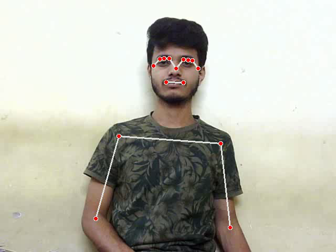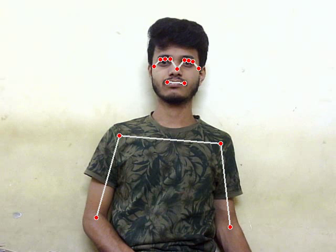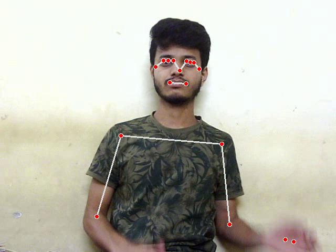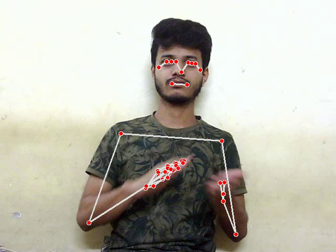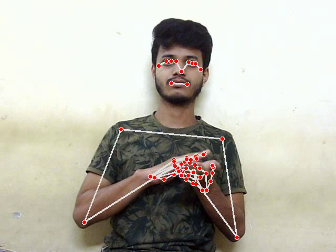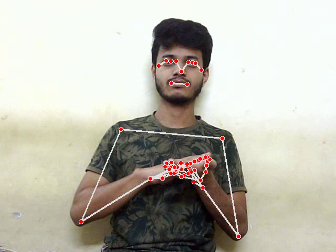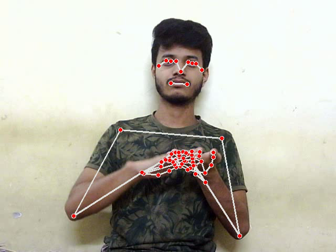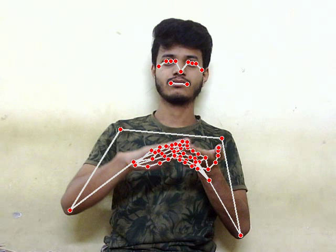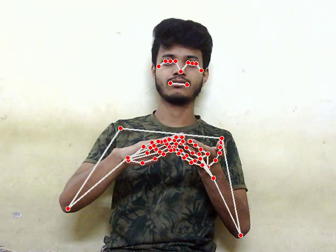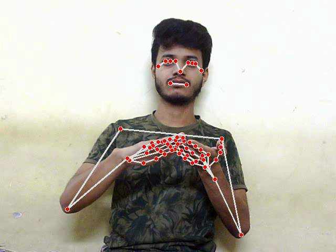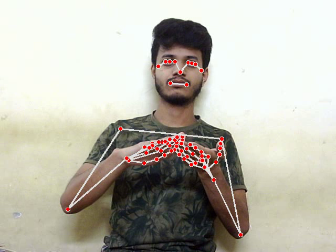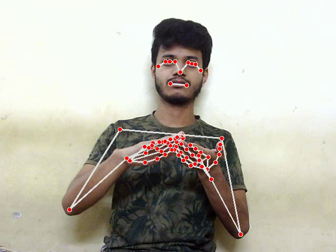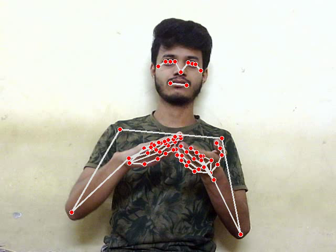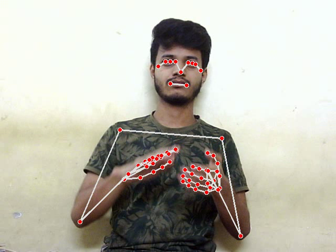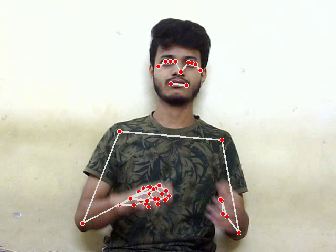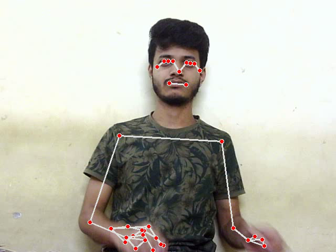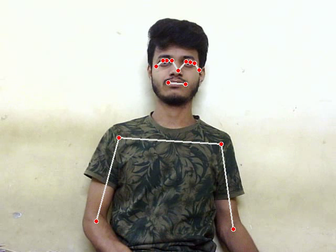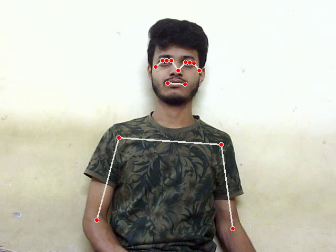nice